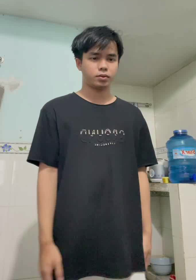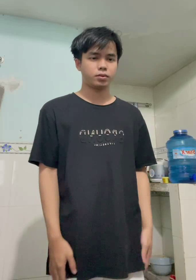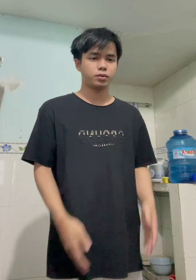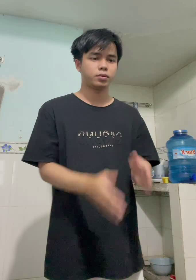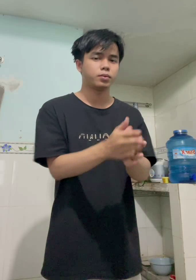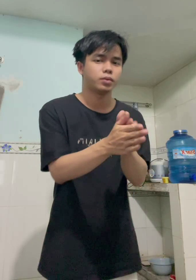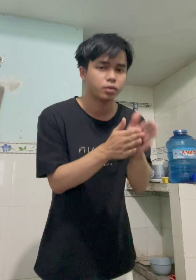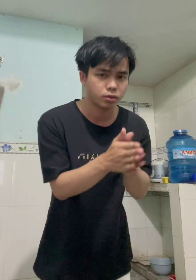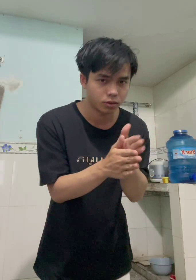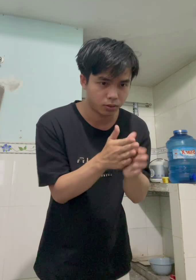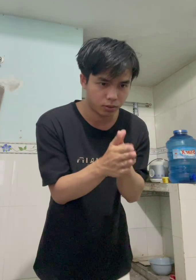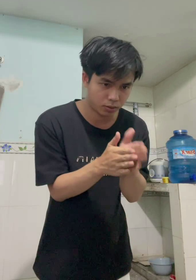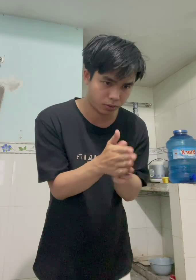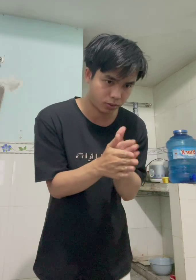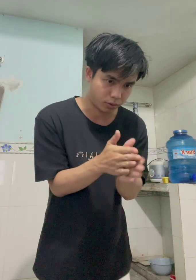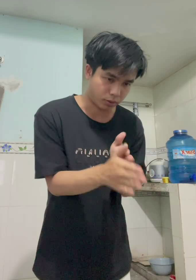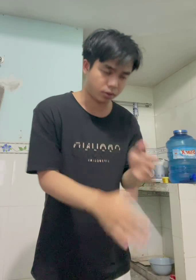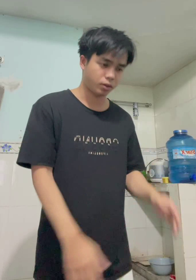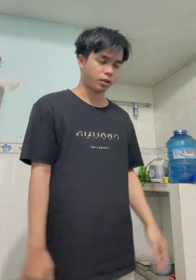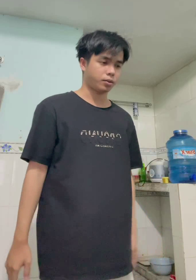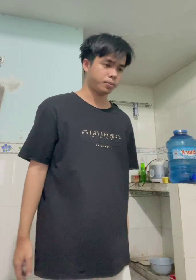hung thu